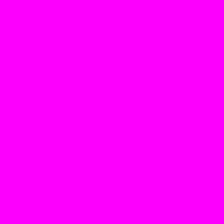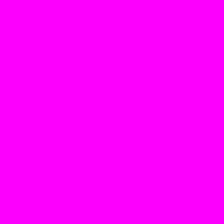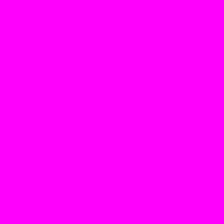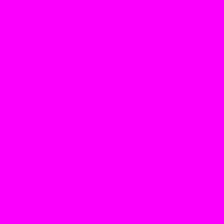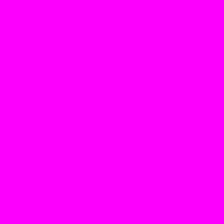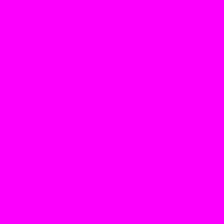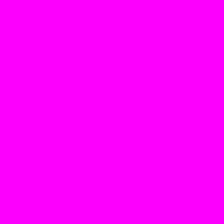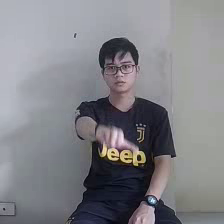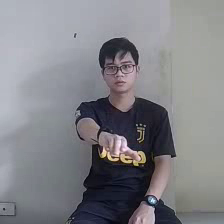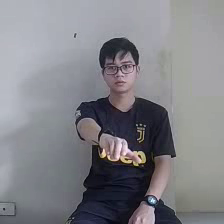Áp dụng